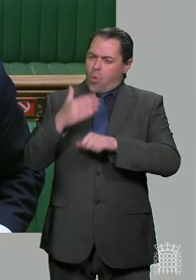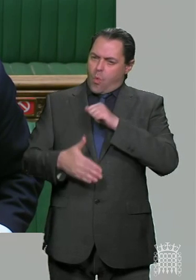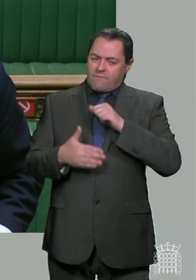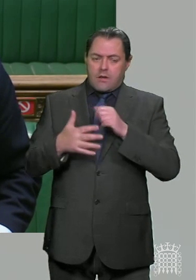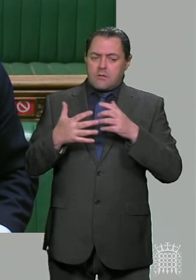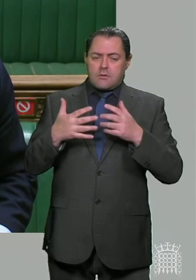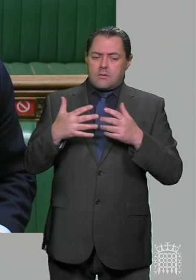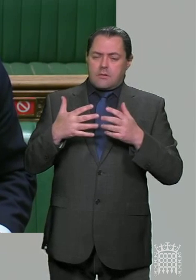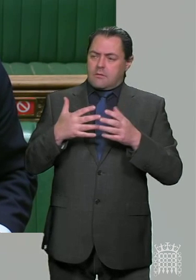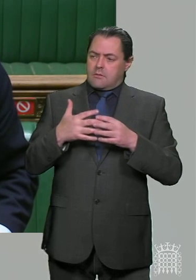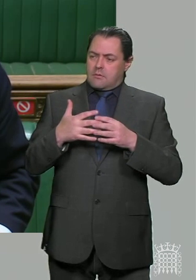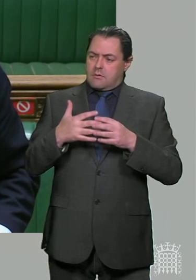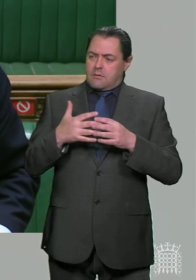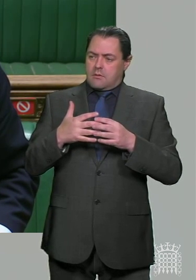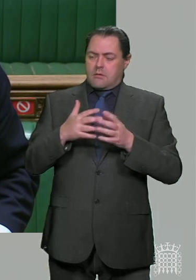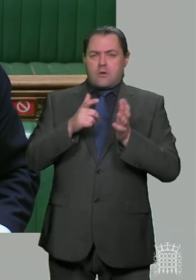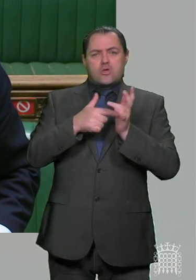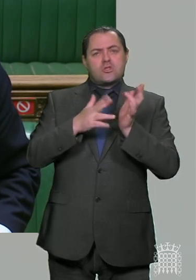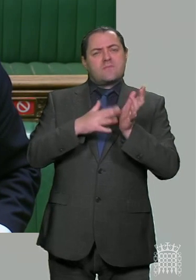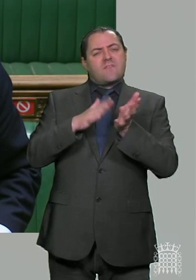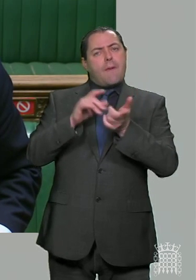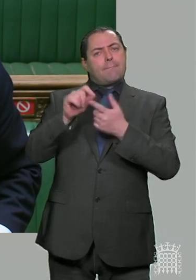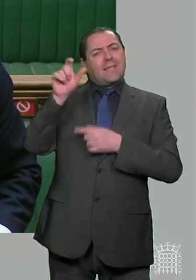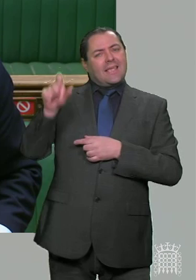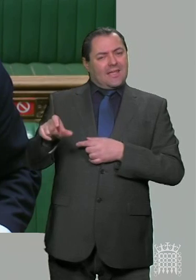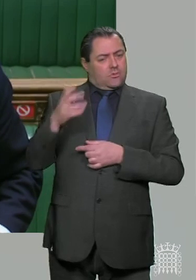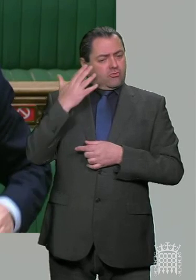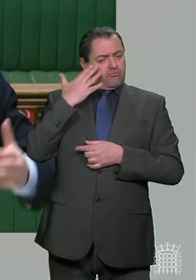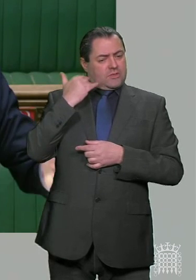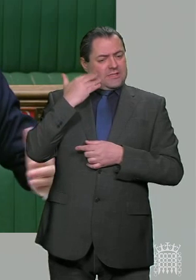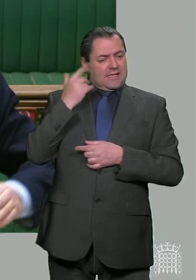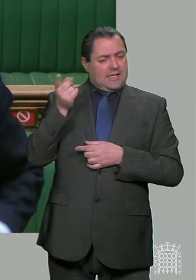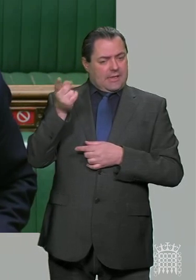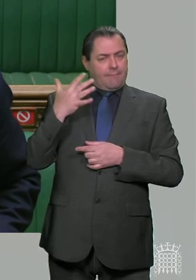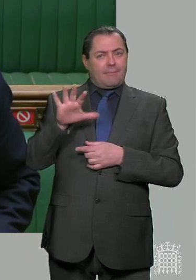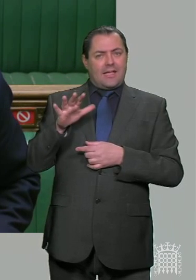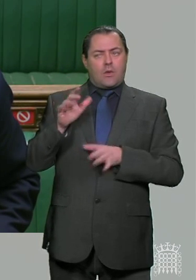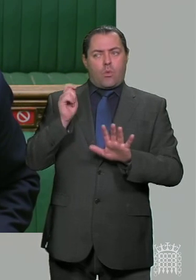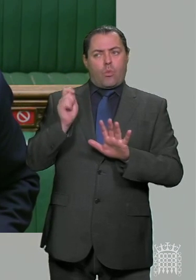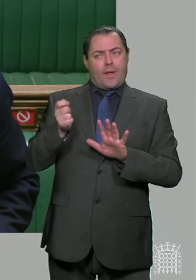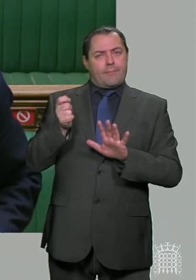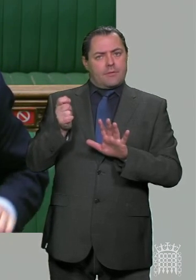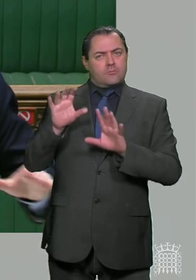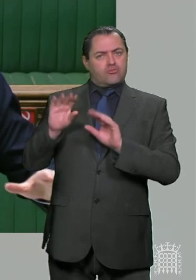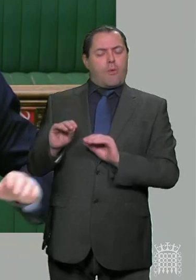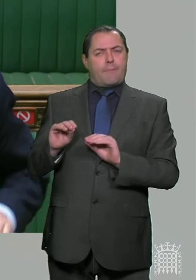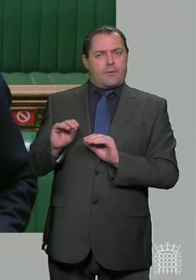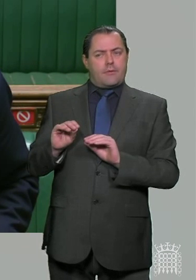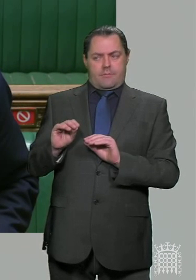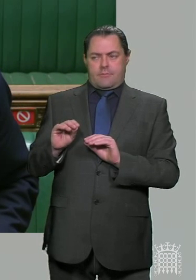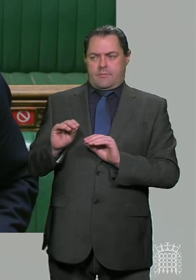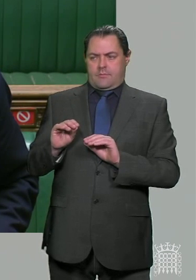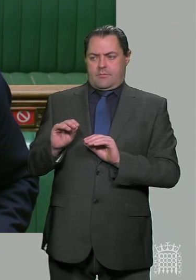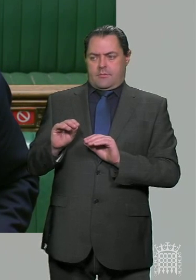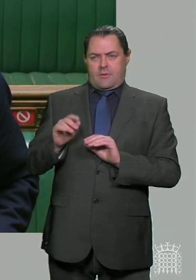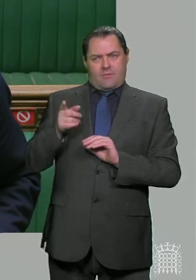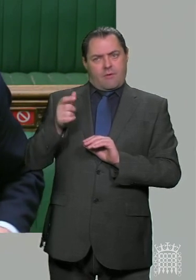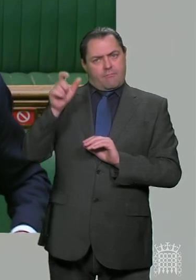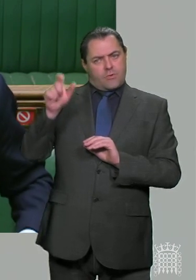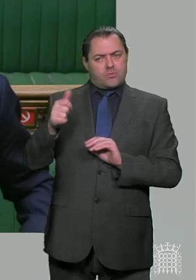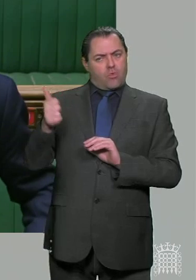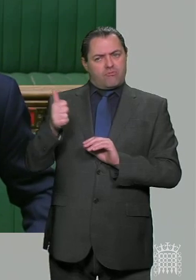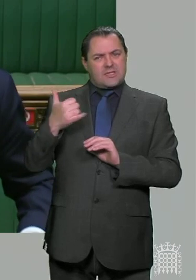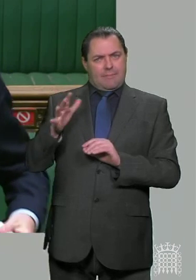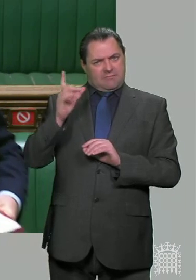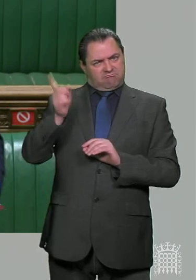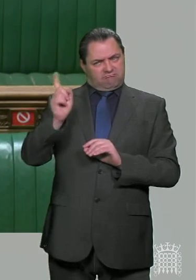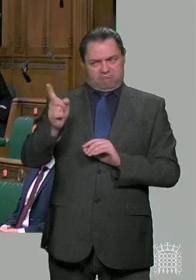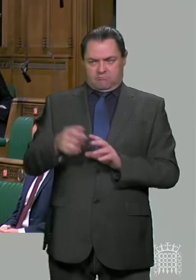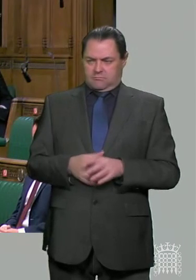If the he is referring to a Conservative Member who has recently had the Whip taken away, he can take it that that Member has already had condign punishment.